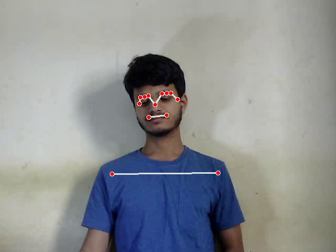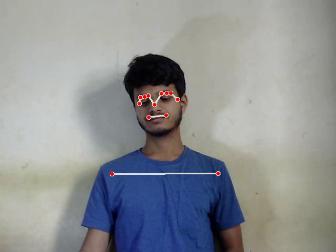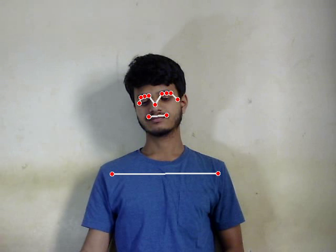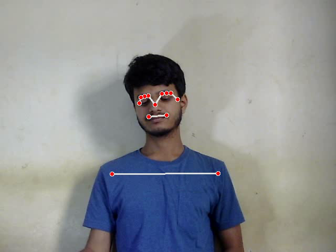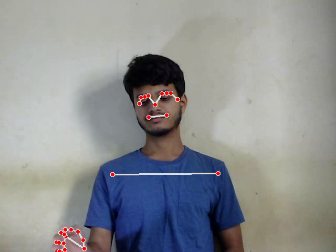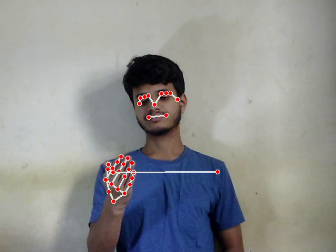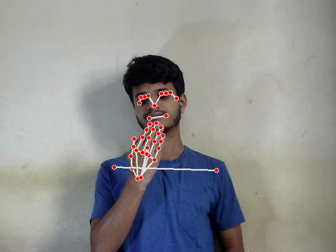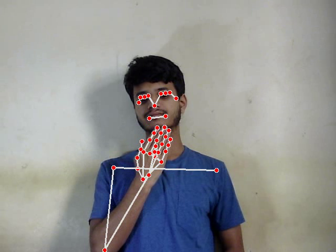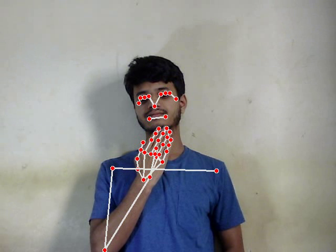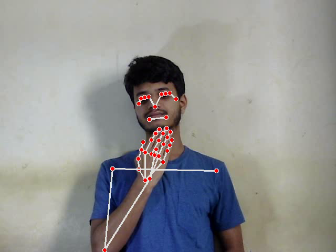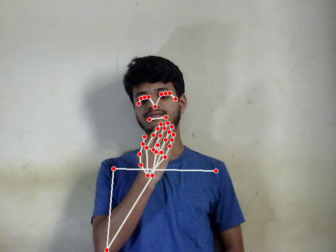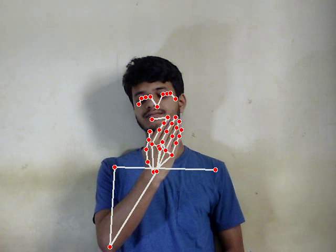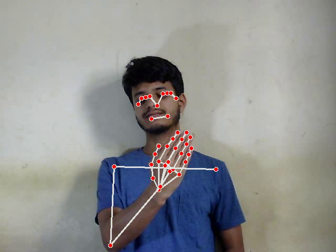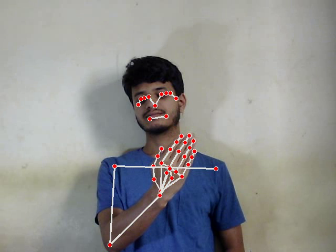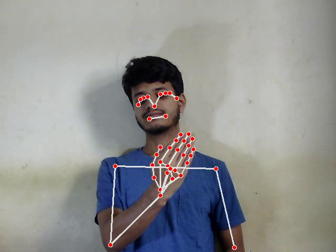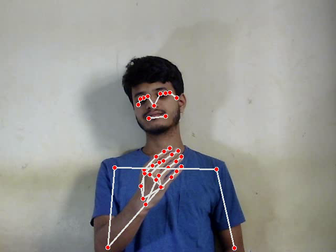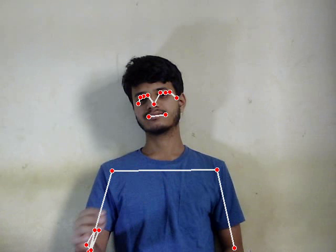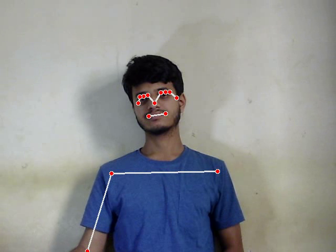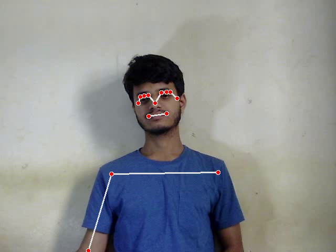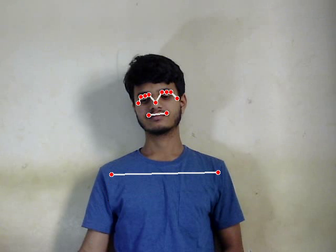thank you